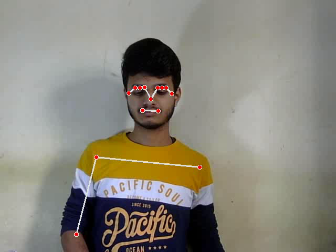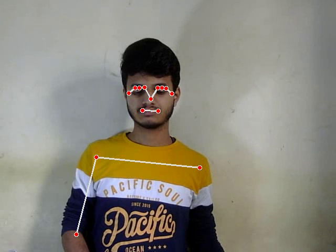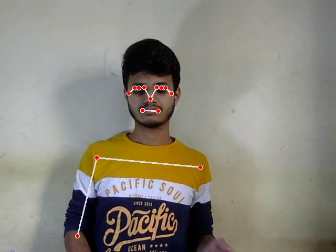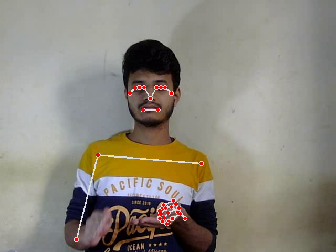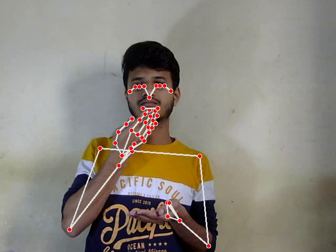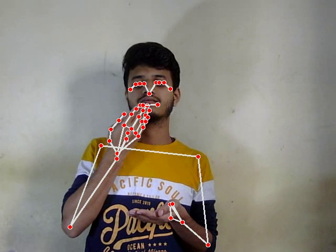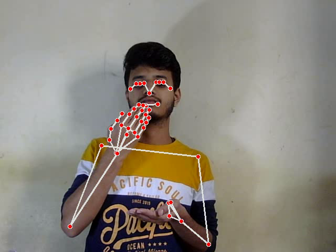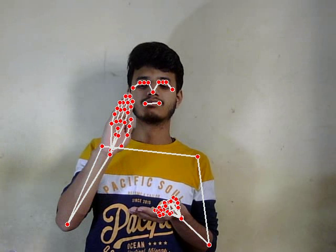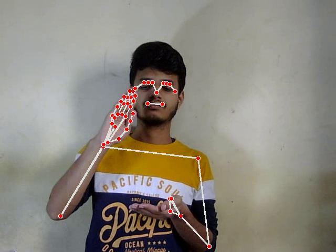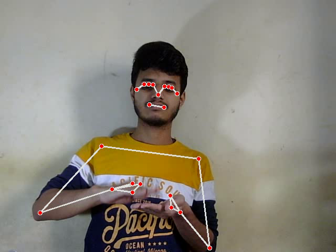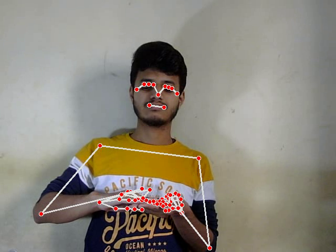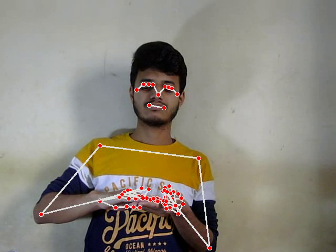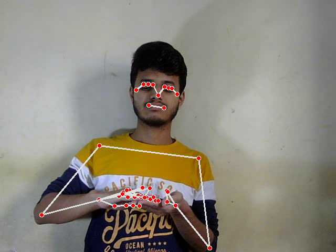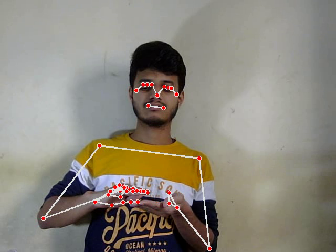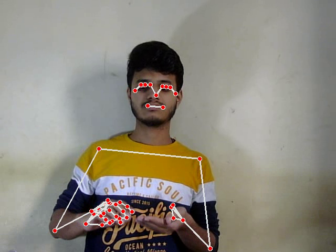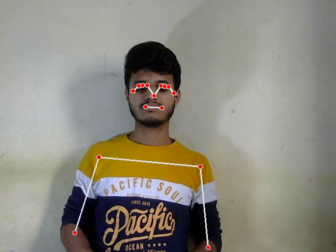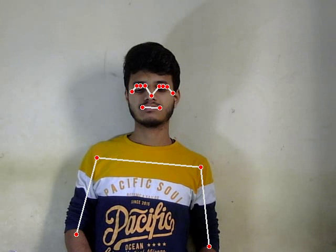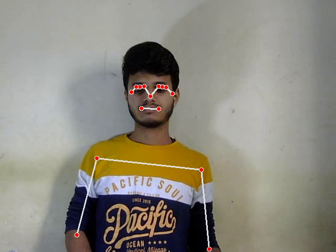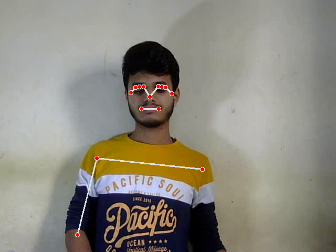bad